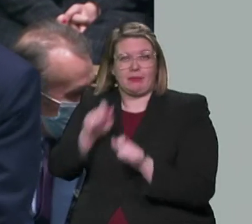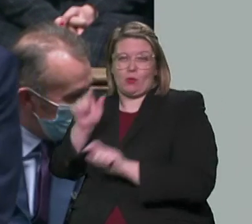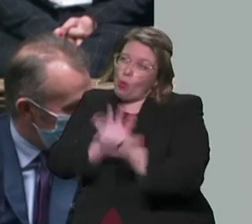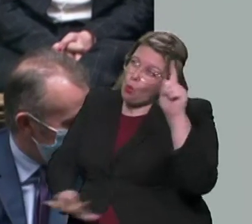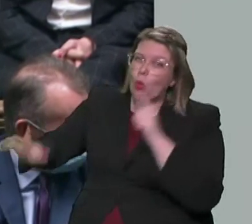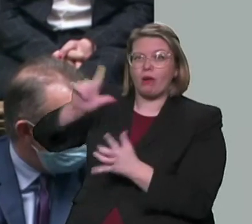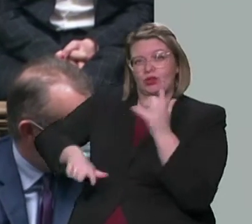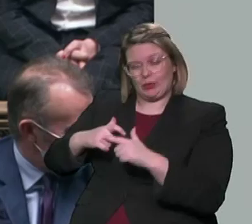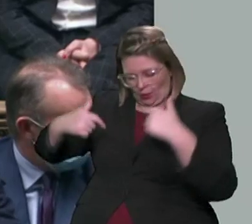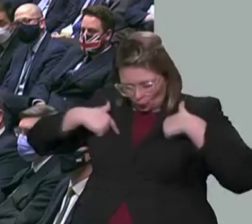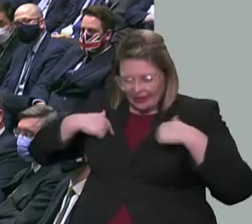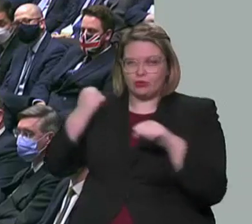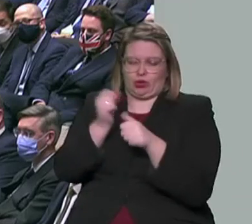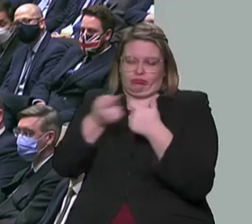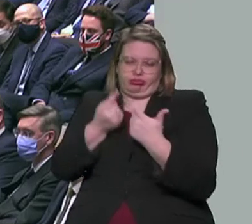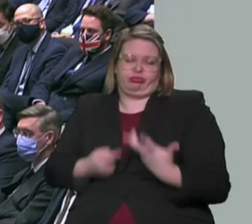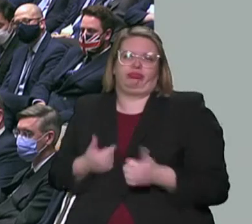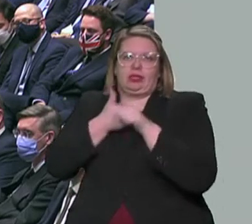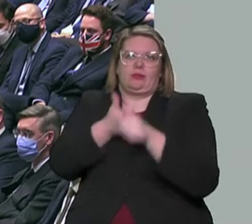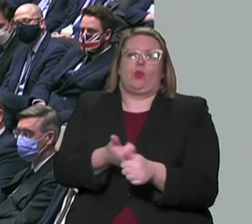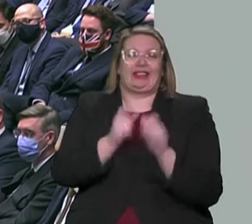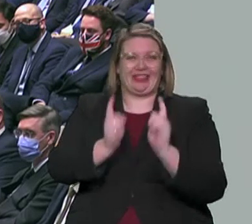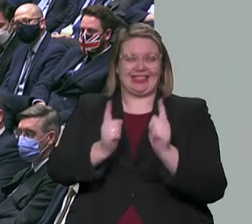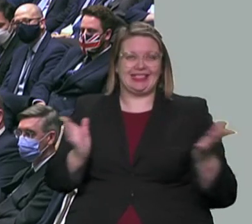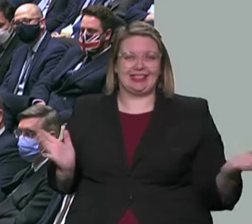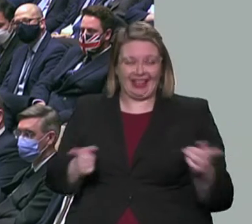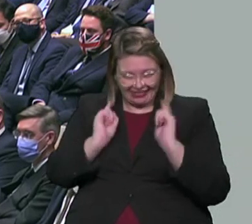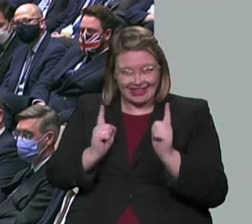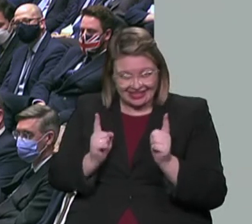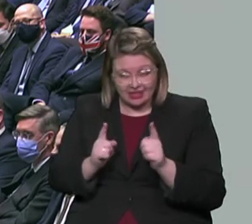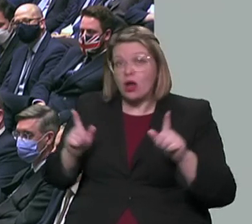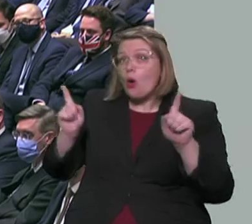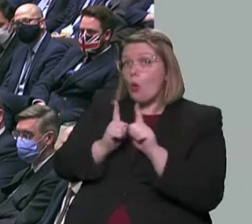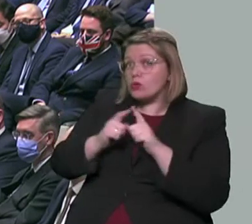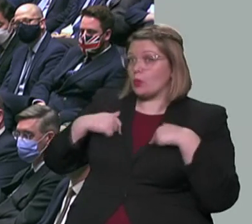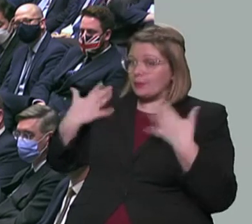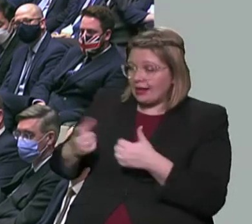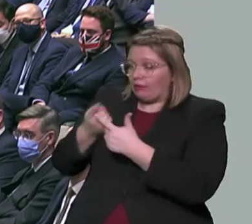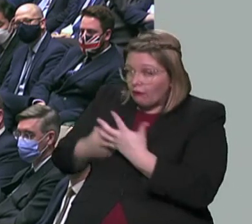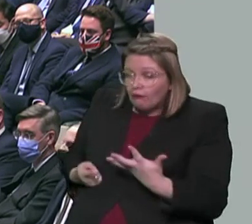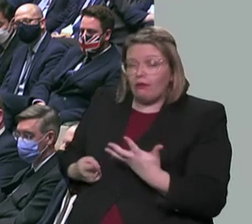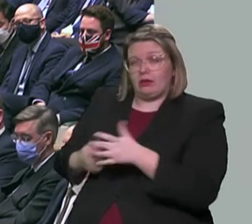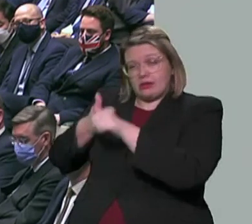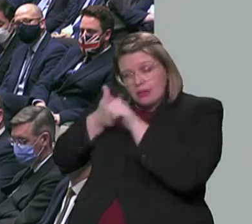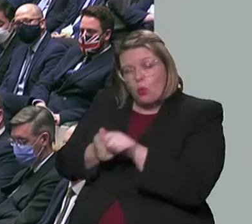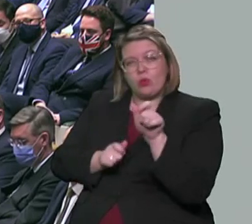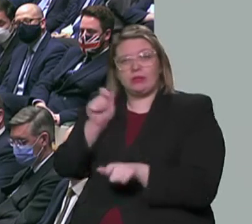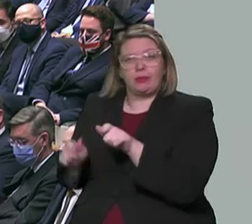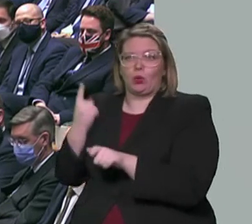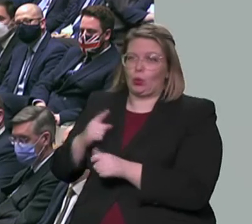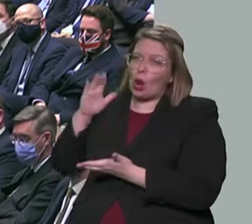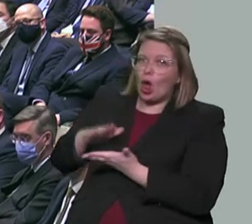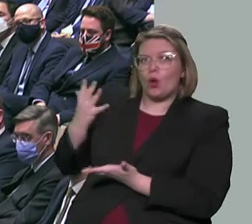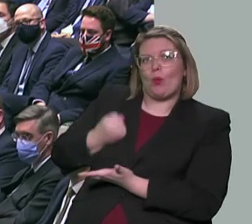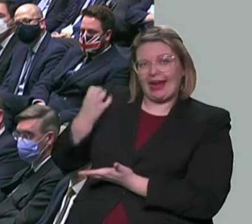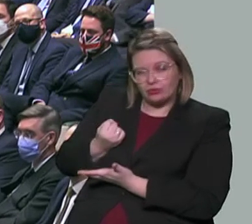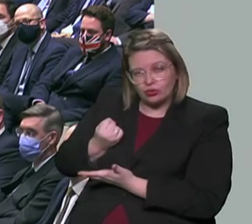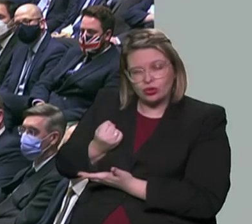That is what we are doing, and that is on top of everything that we are doing to support people on low incomes.